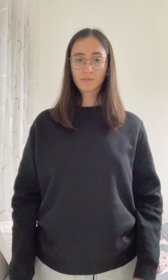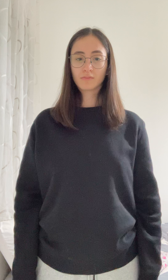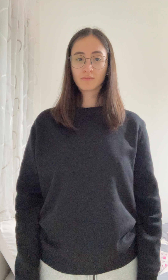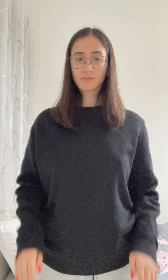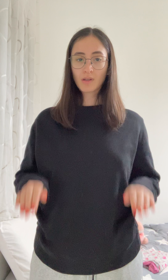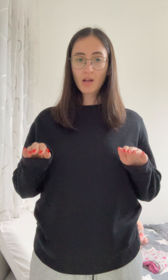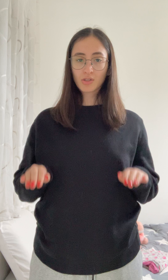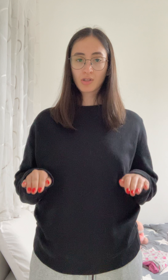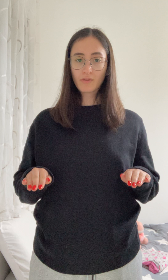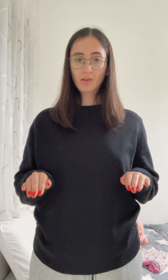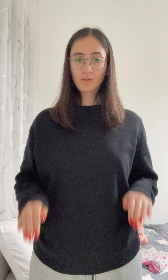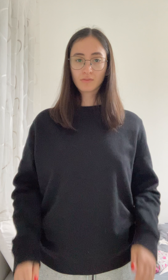לשבת